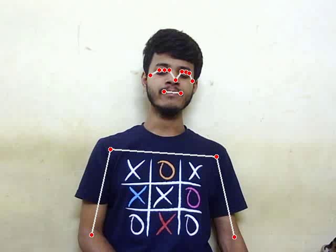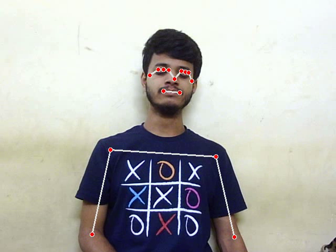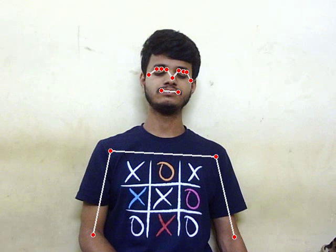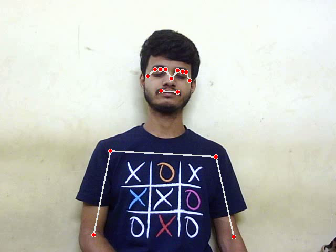your